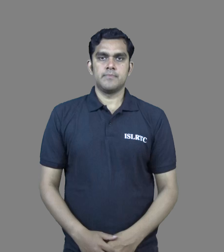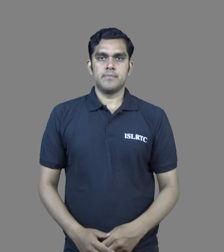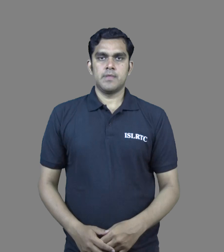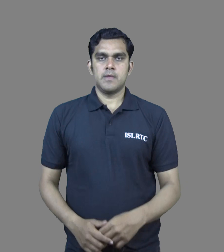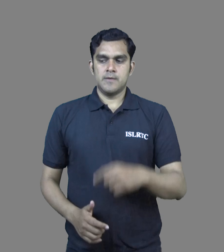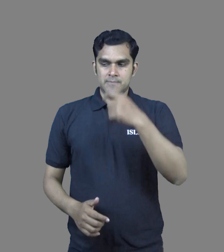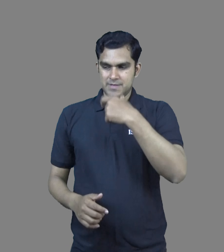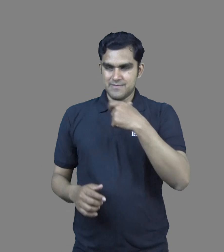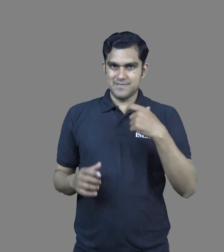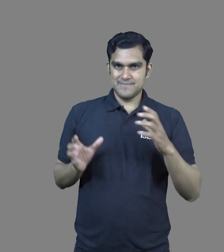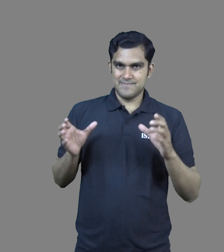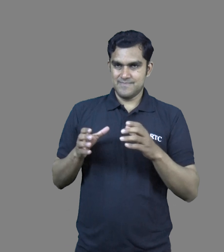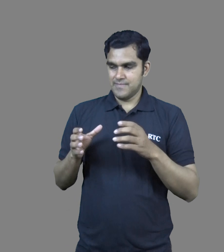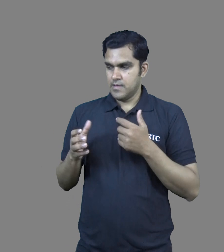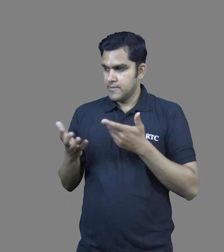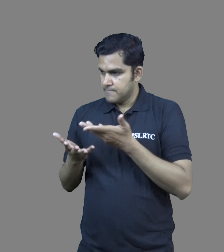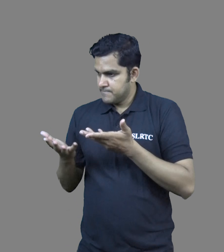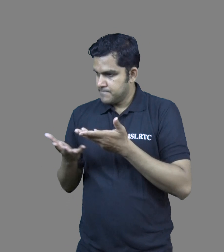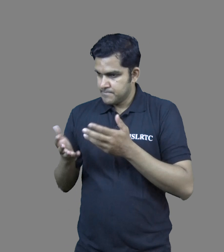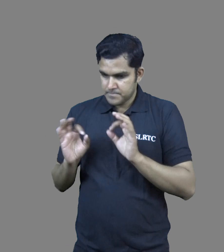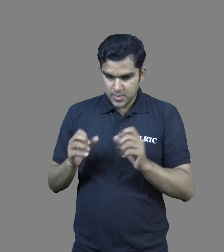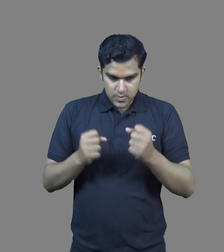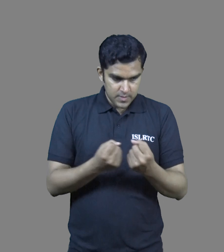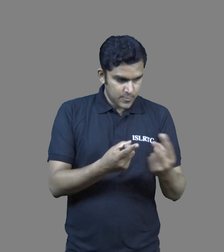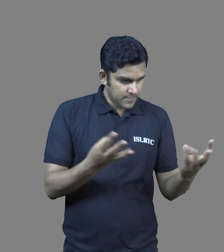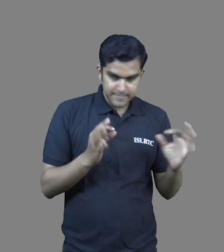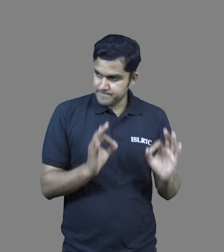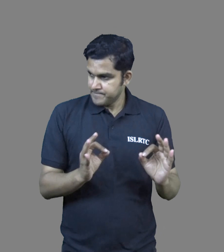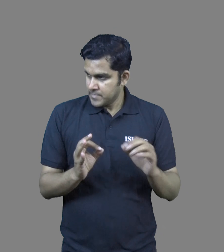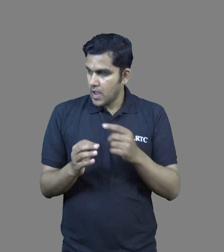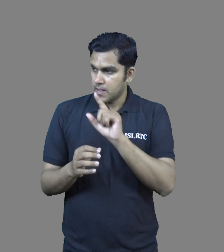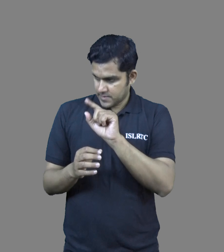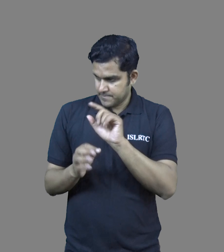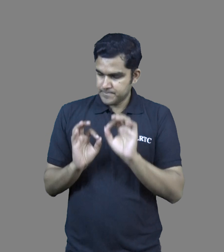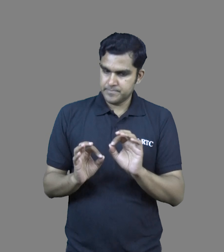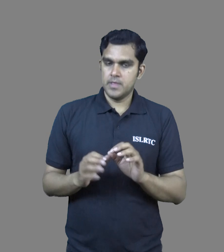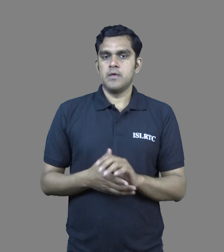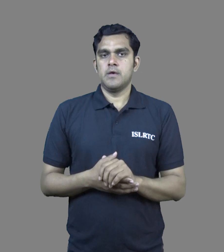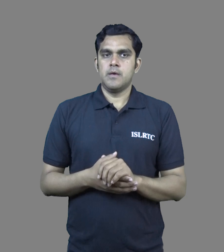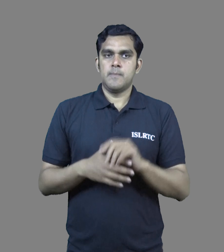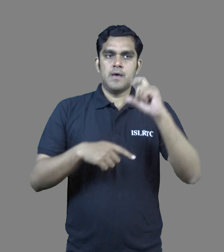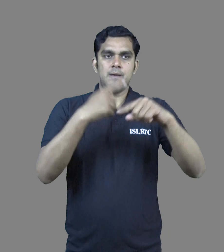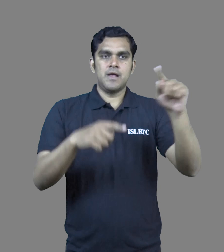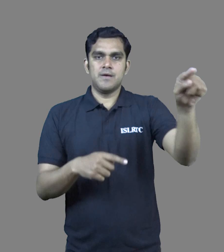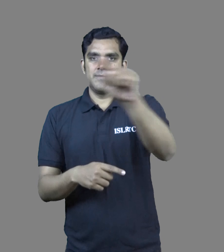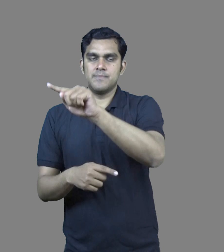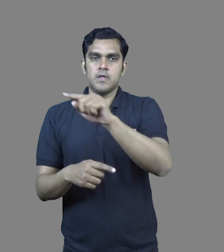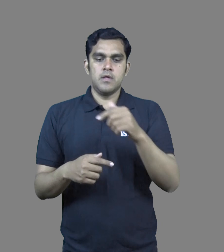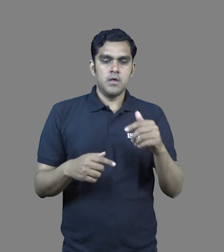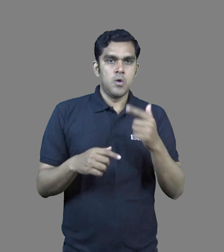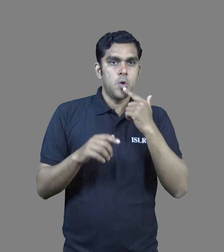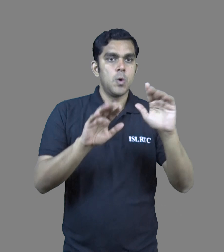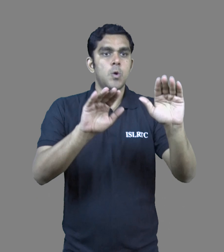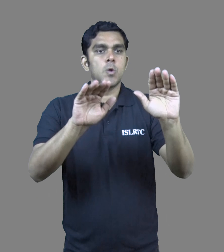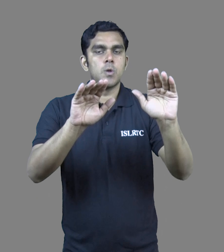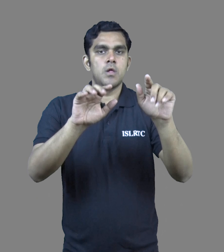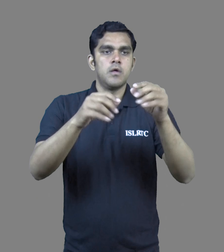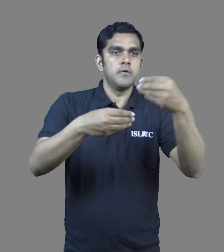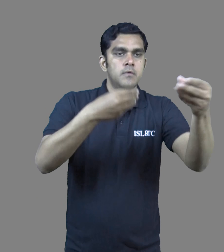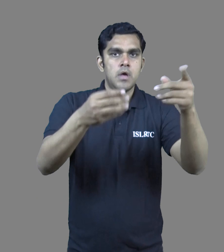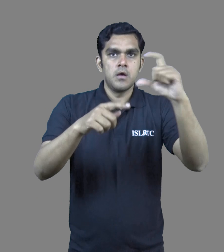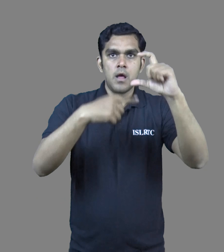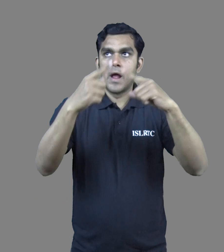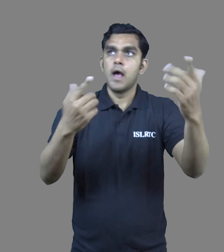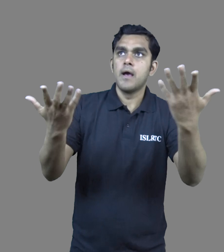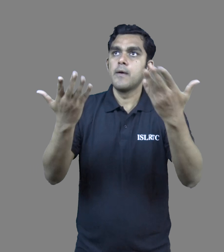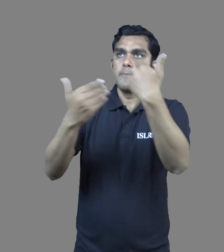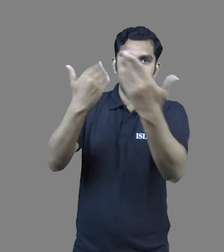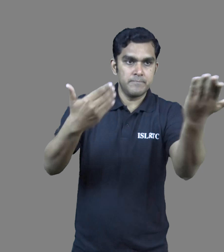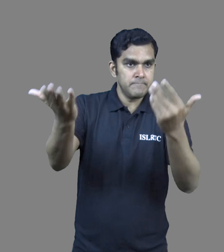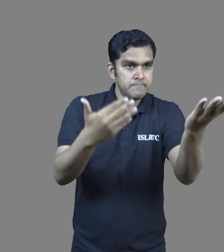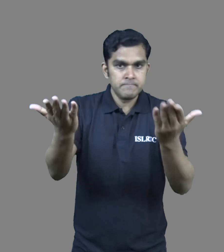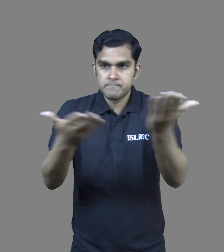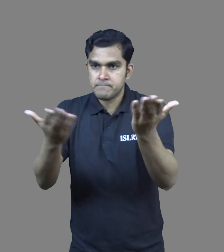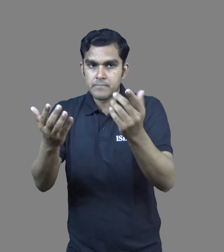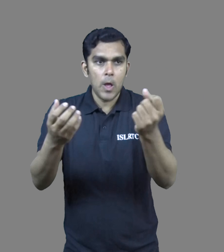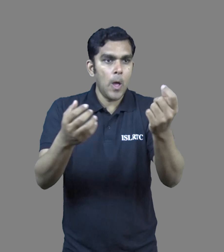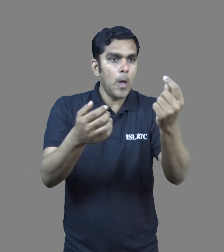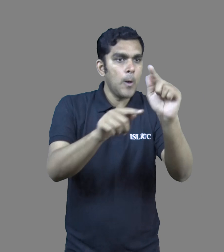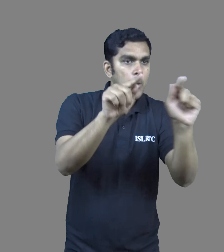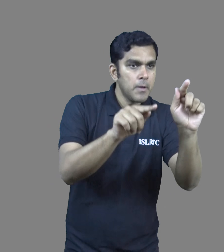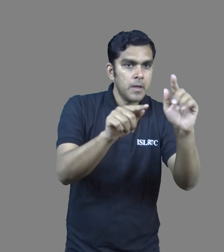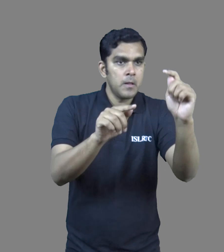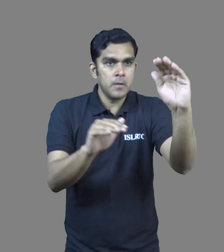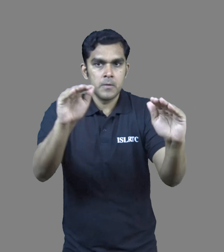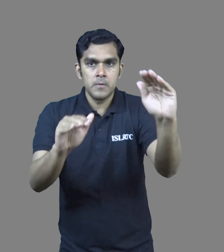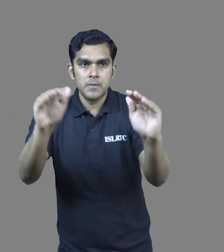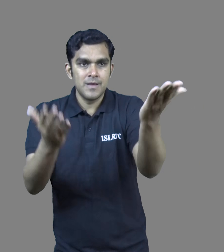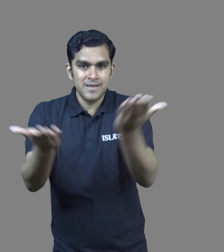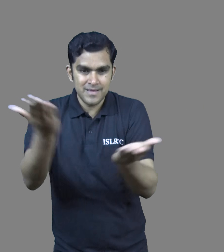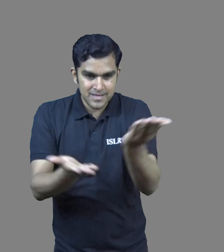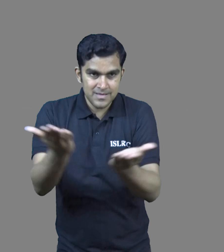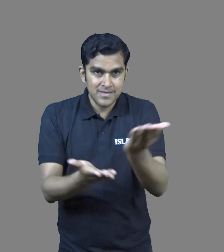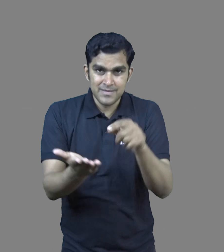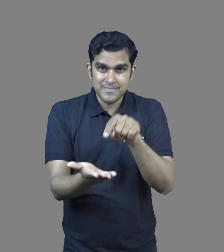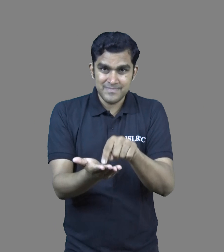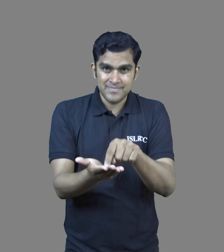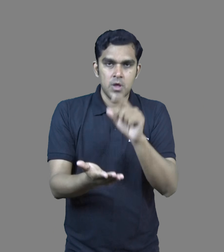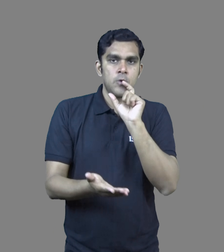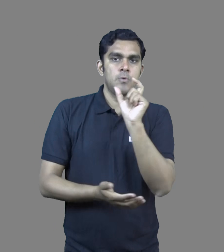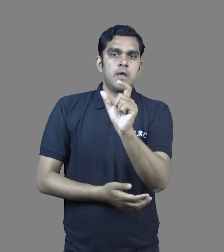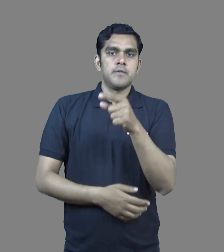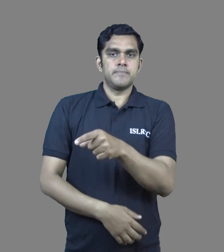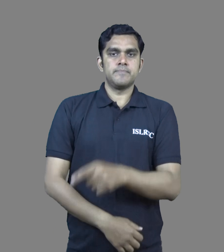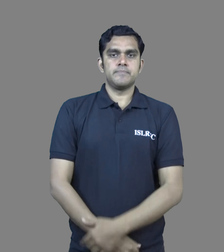Quotation